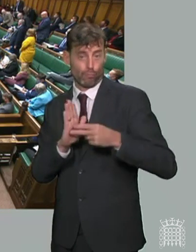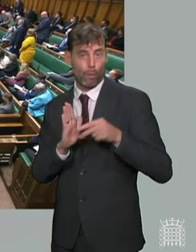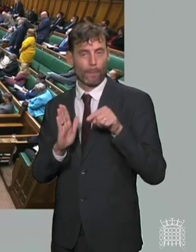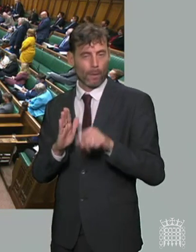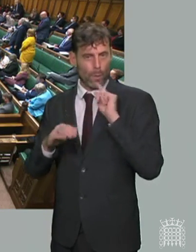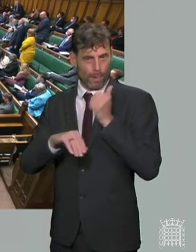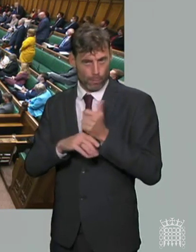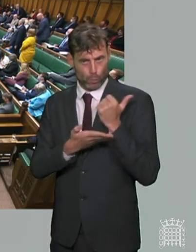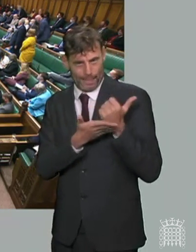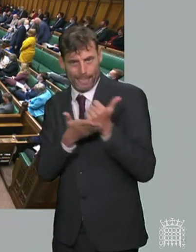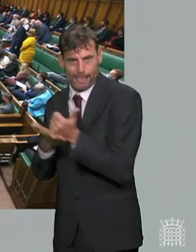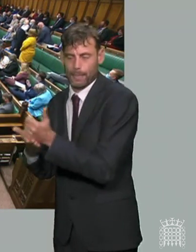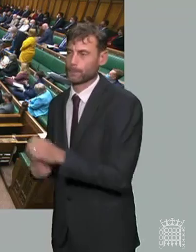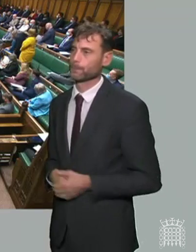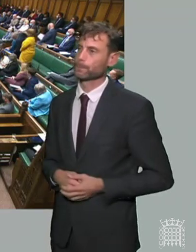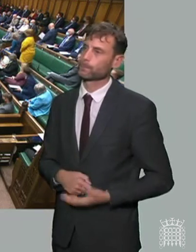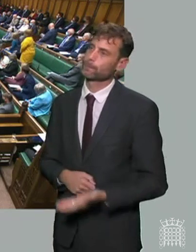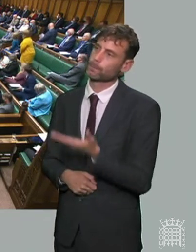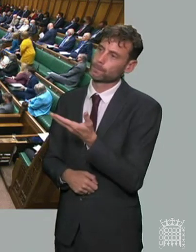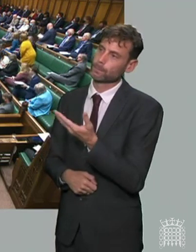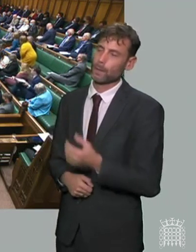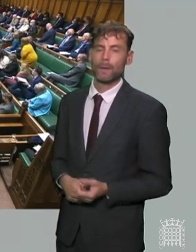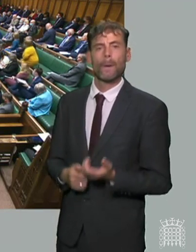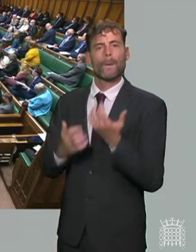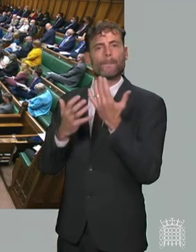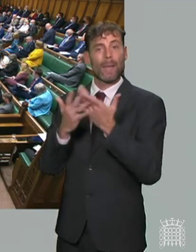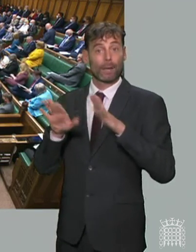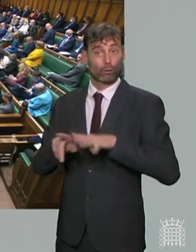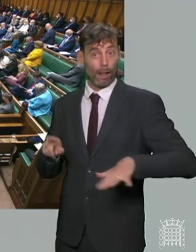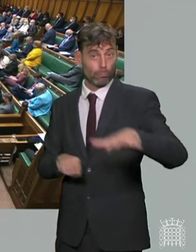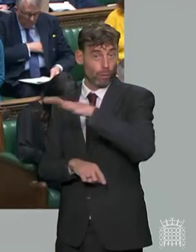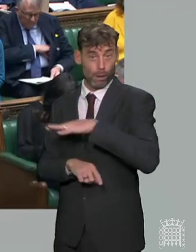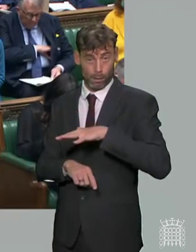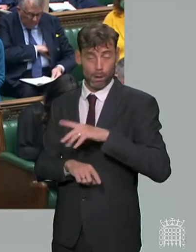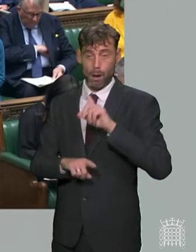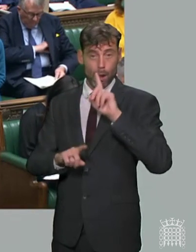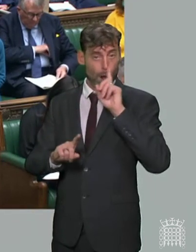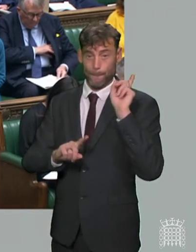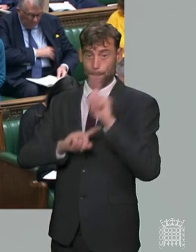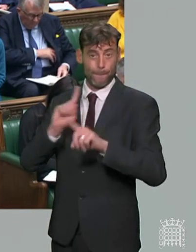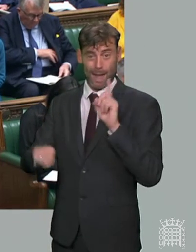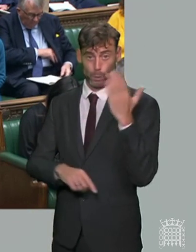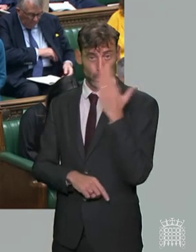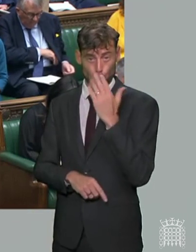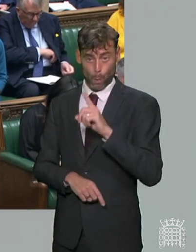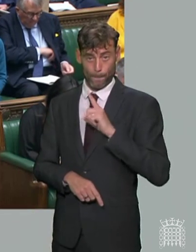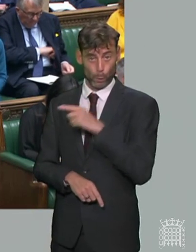Throughout the country, there are children who have not gone back to school because their schools say that they cannot meet their needs.